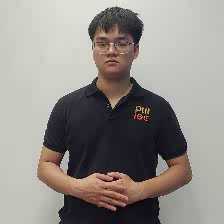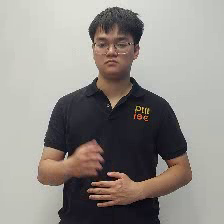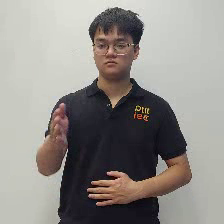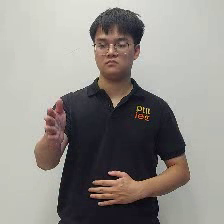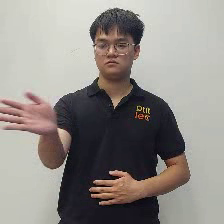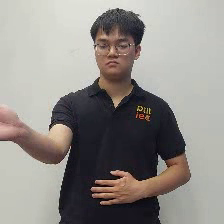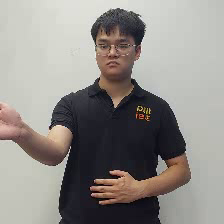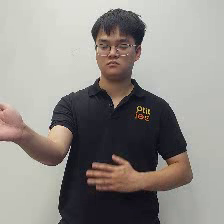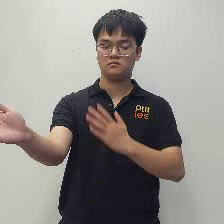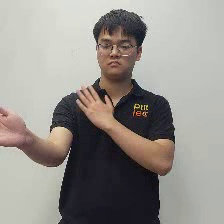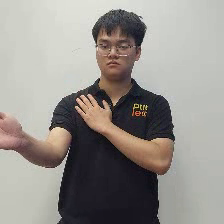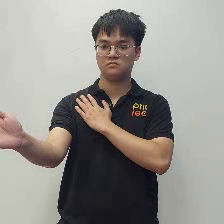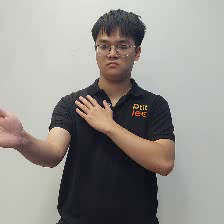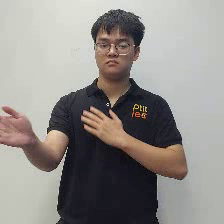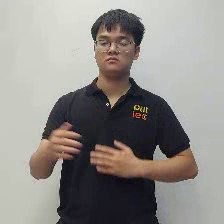Rẽ phải